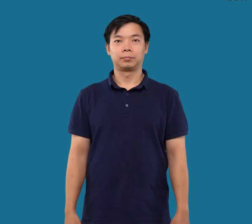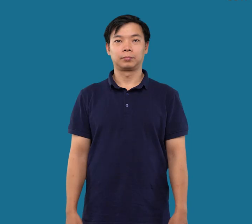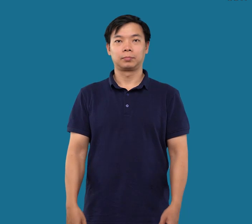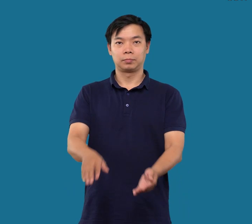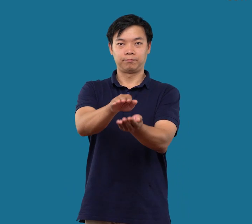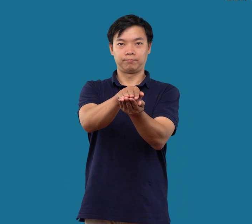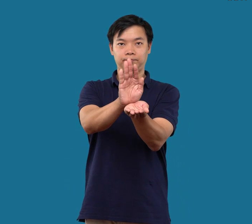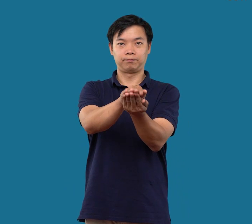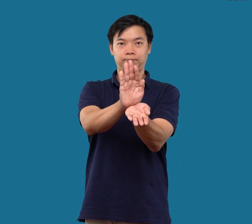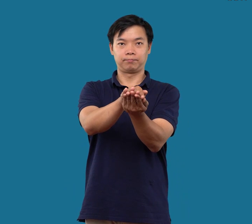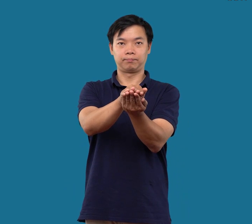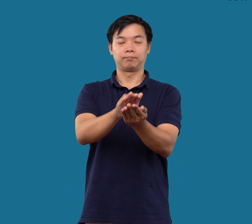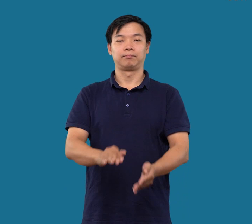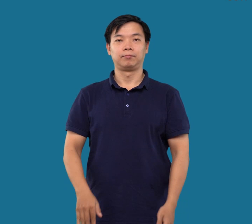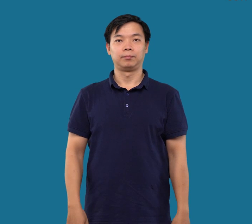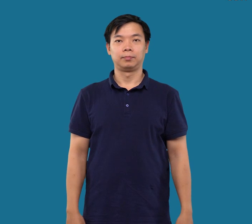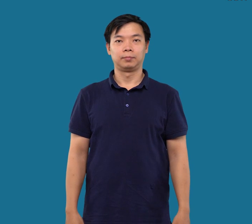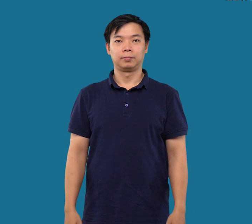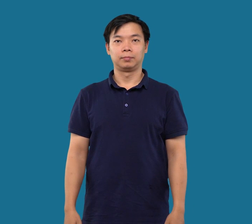con trai (động vật)